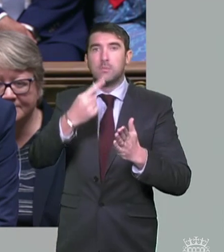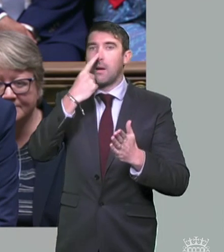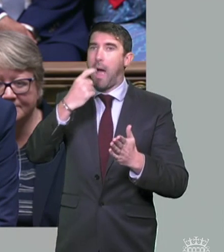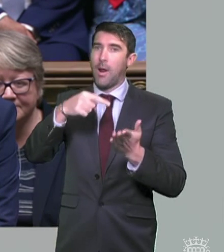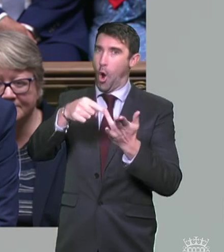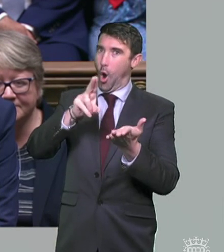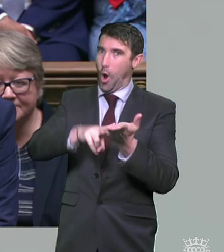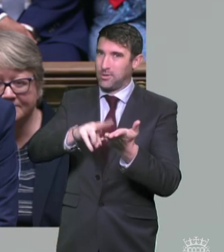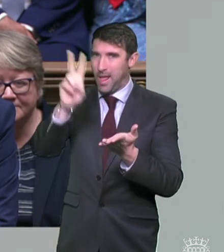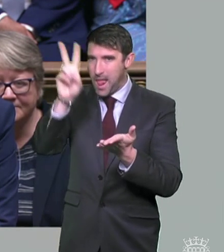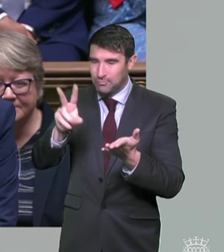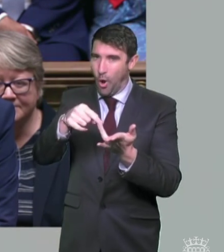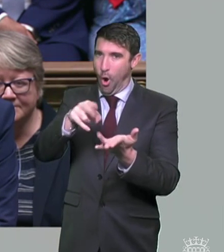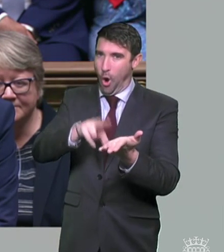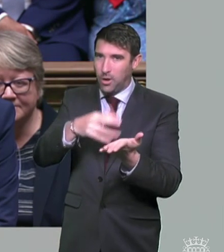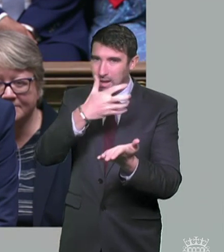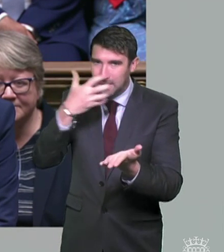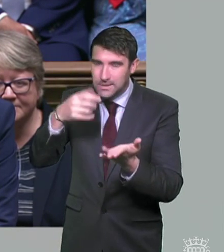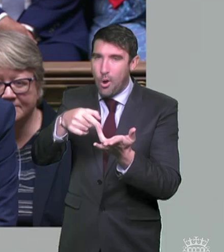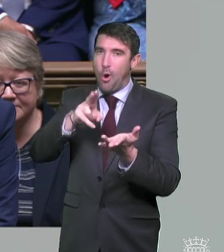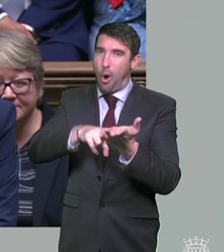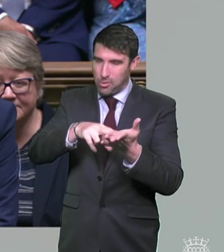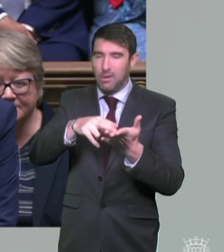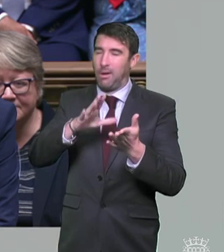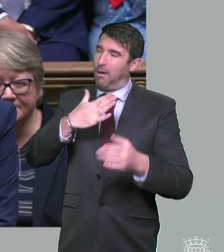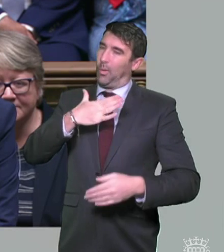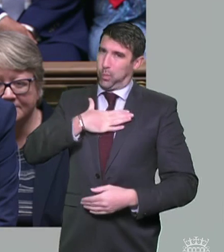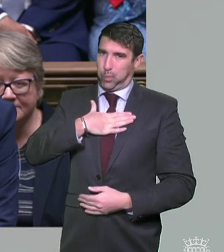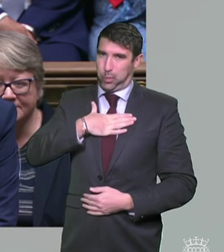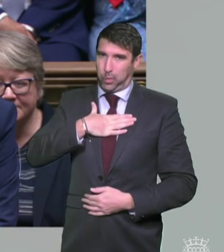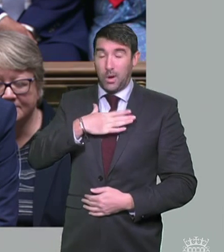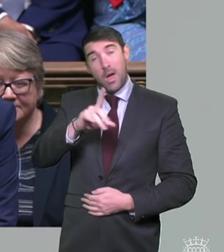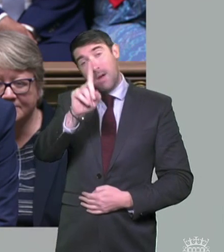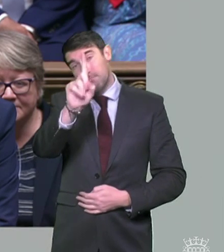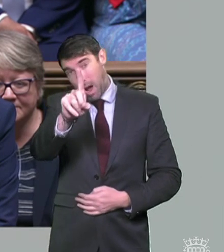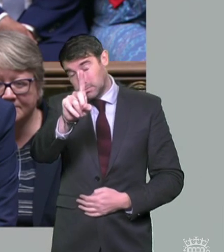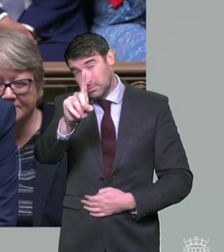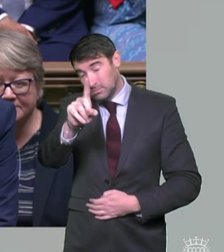But we cannot just deal with today’s problem; we cannot just put a sticking plaster on it.